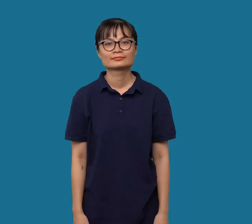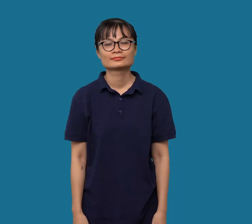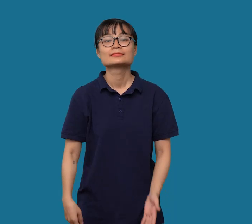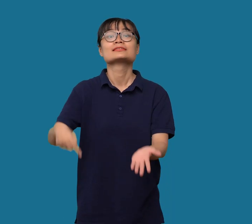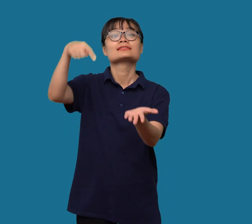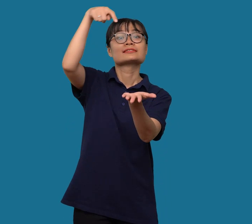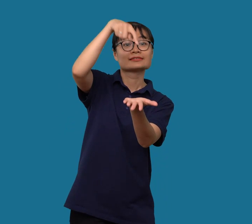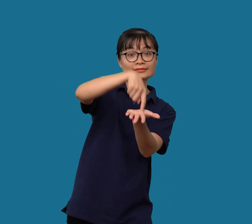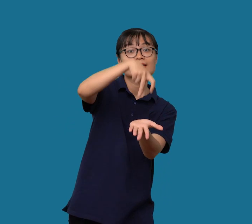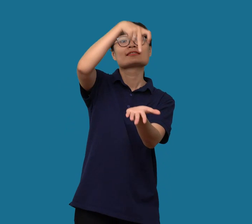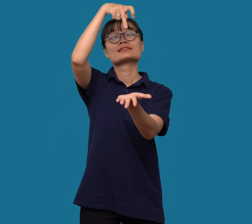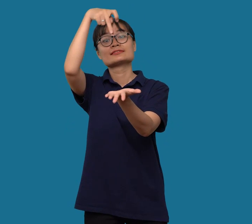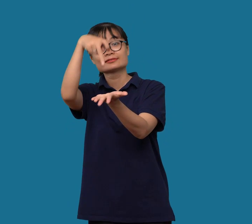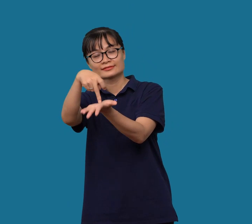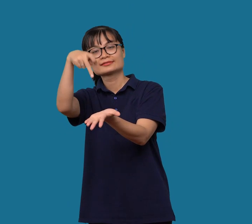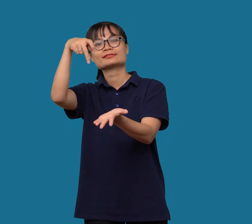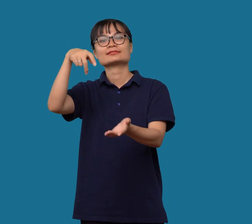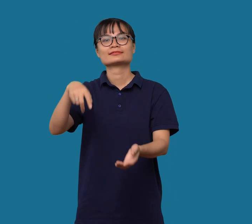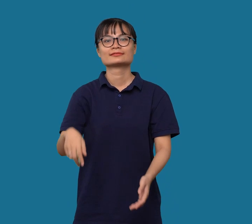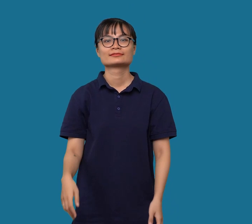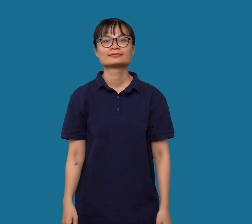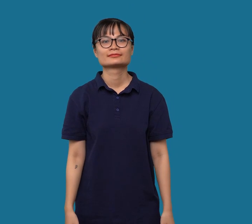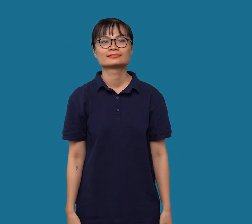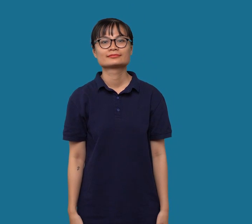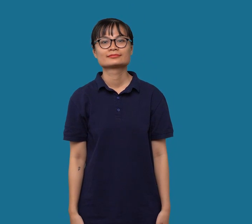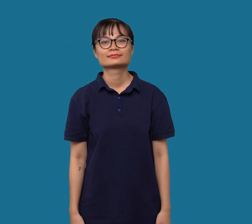tung tăng